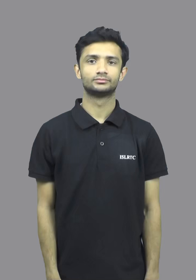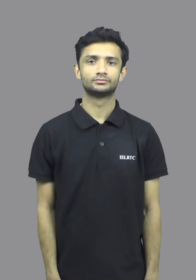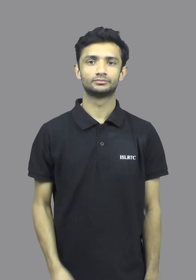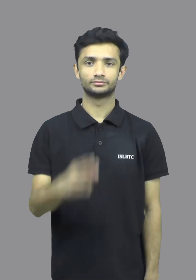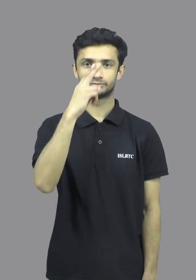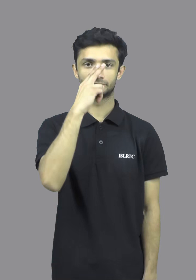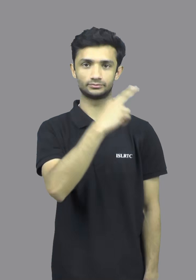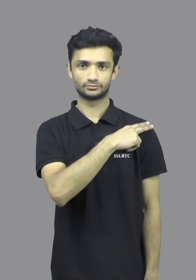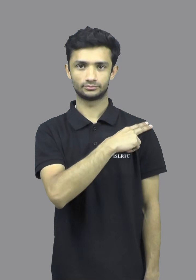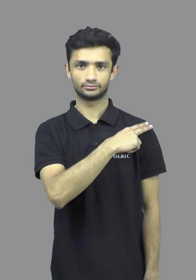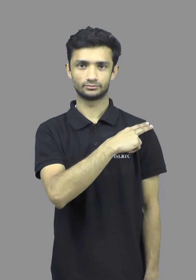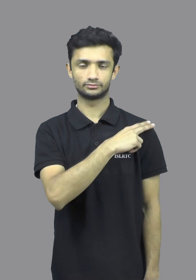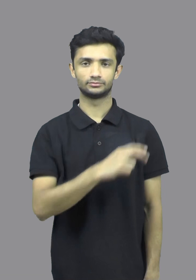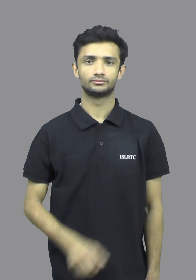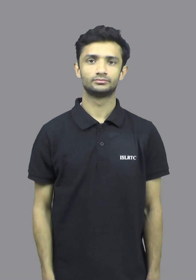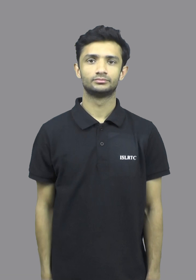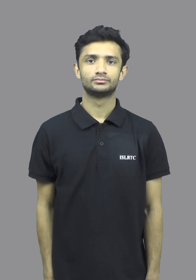Vietnam